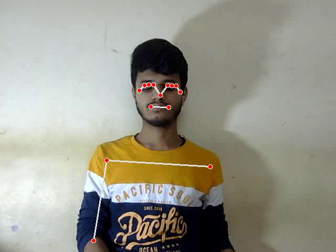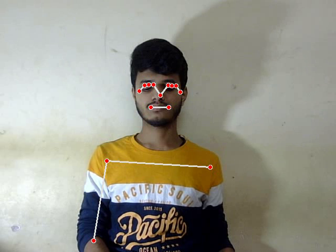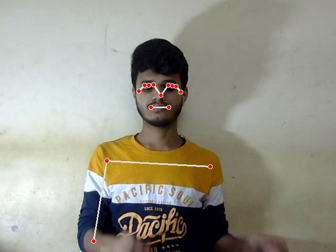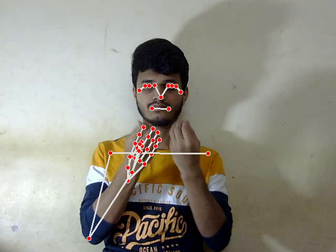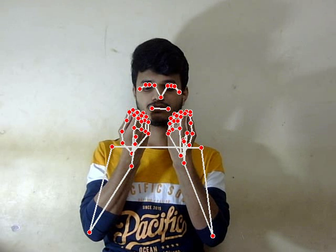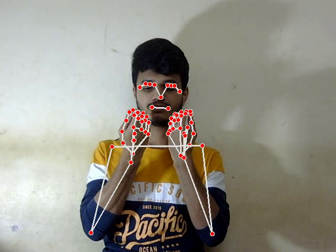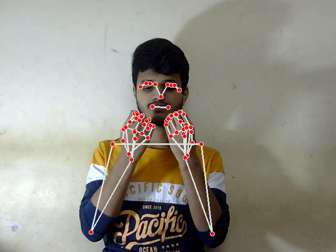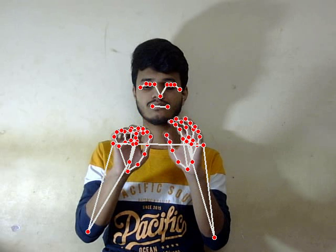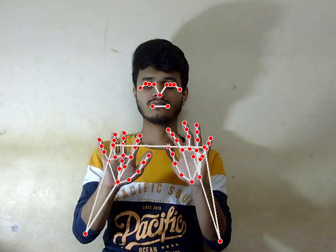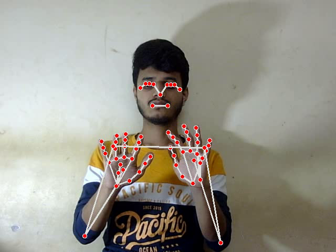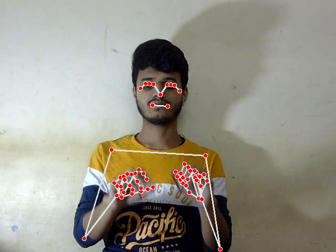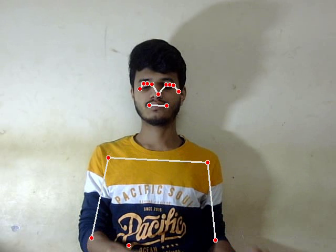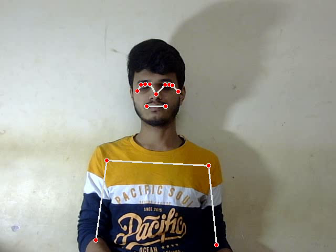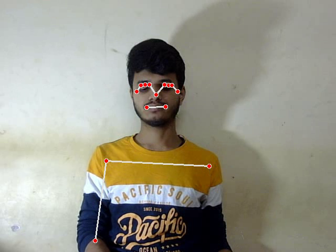finish